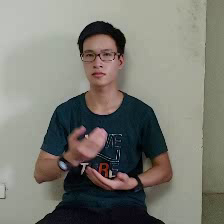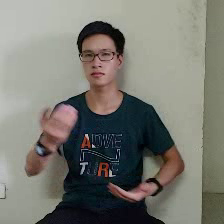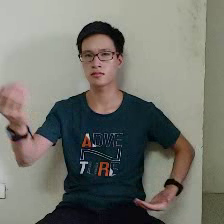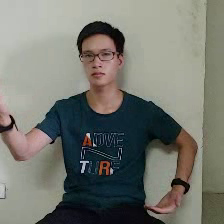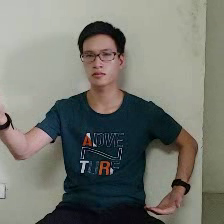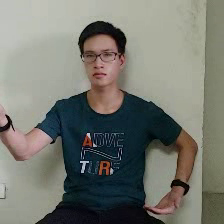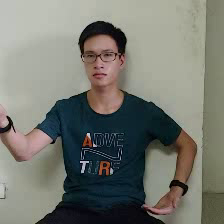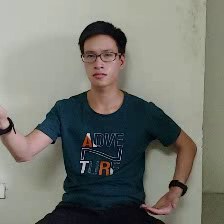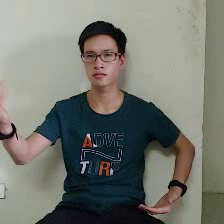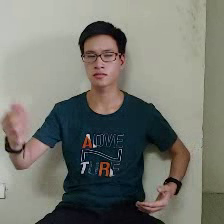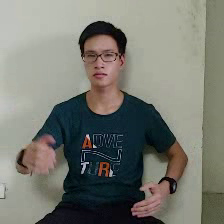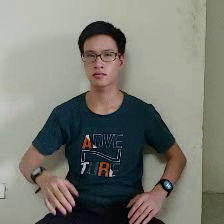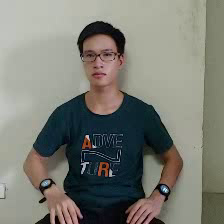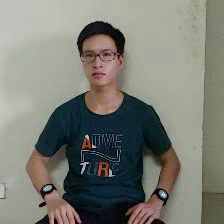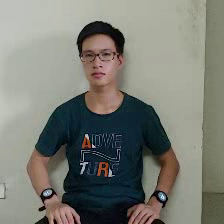Kết hôn